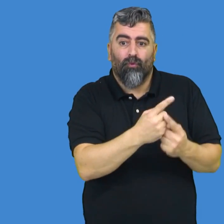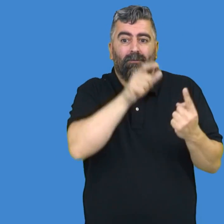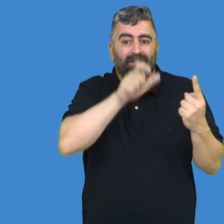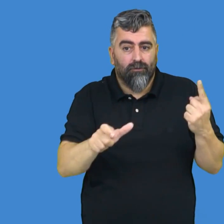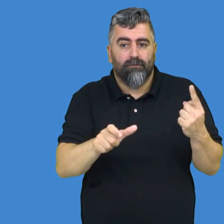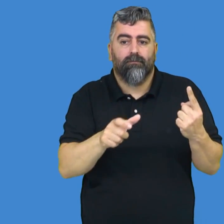persona